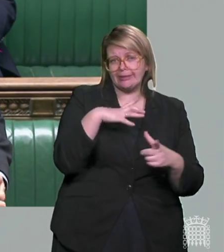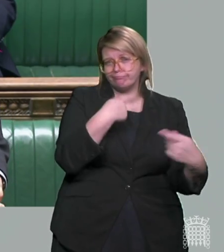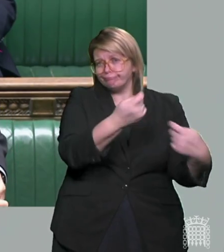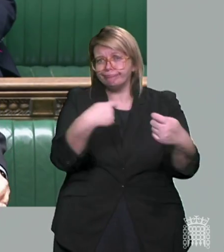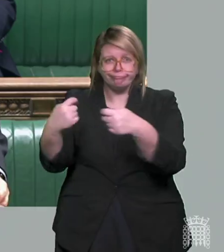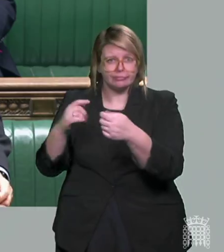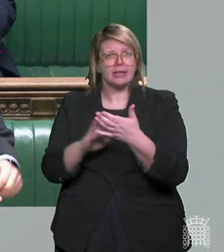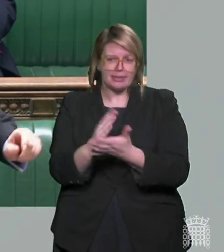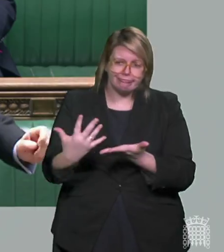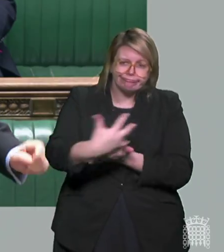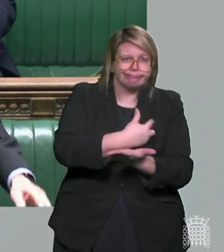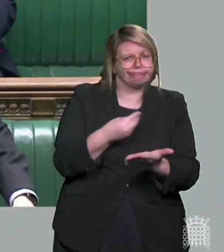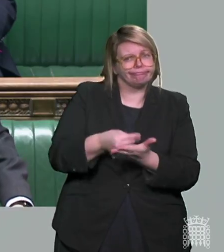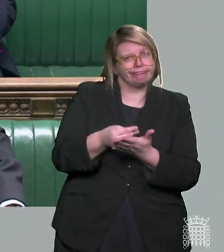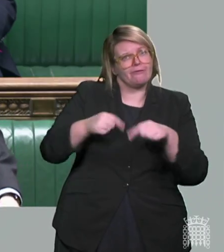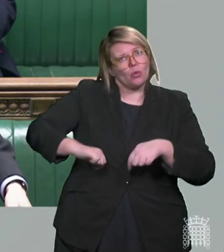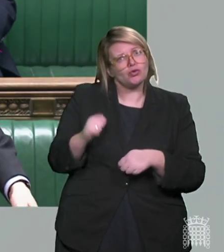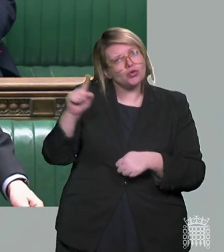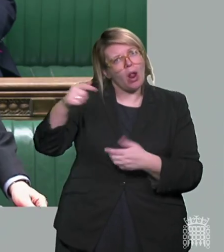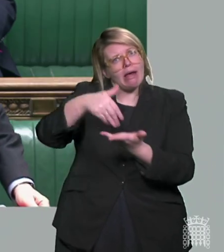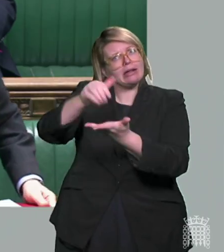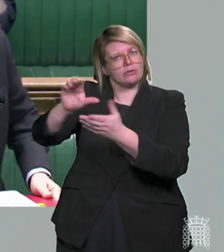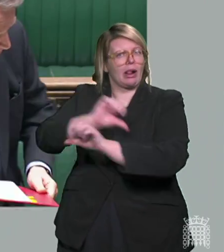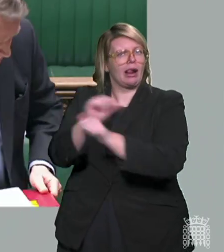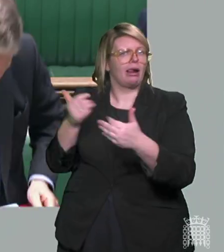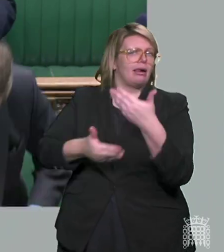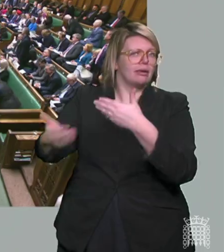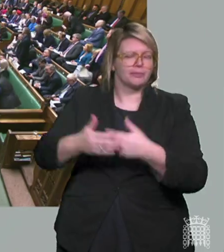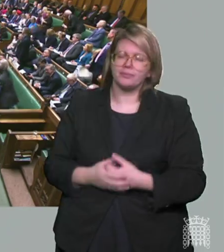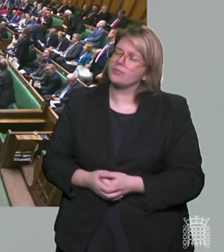We will continue to build relationships with trading partners around the world.